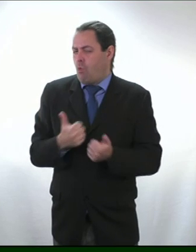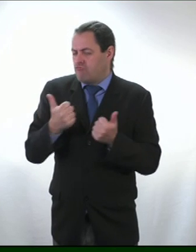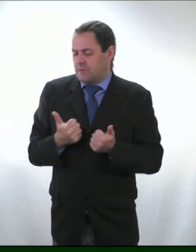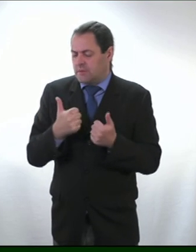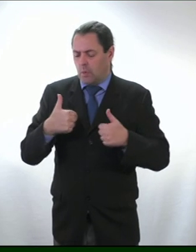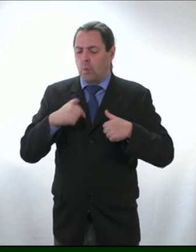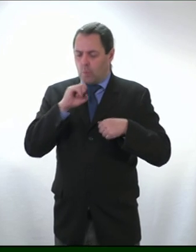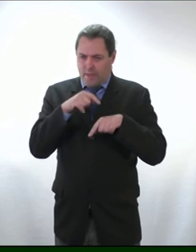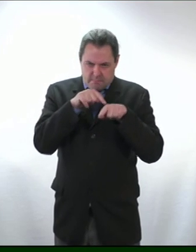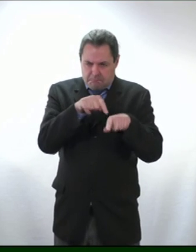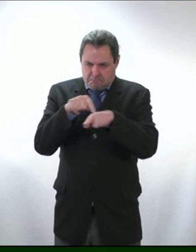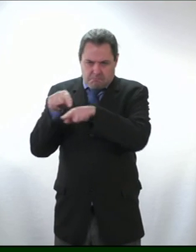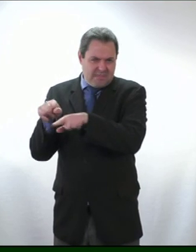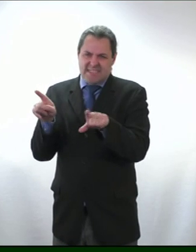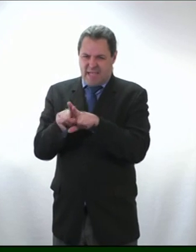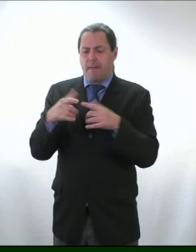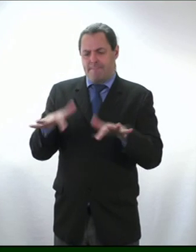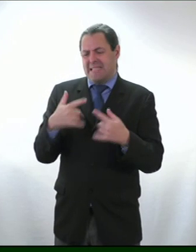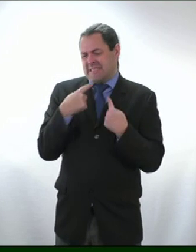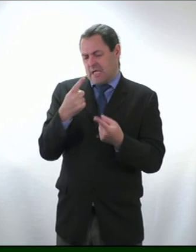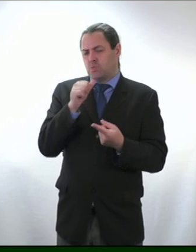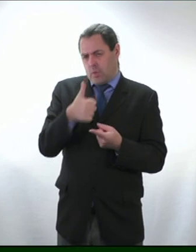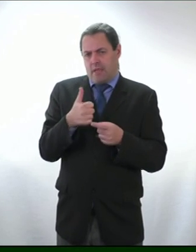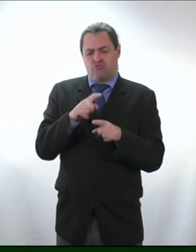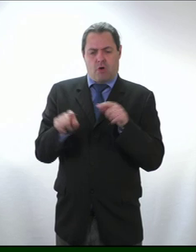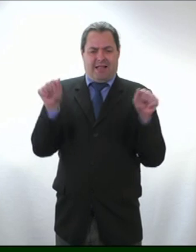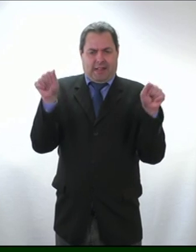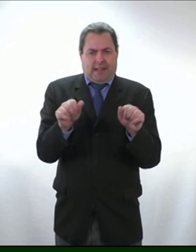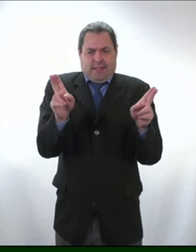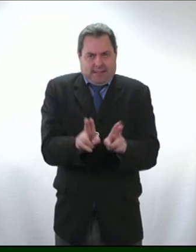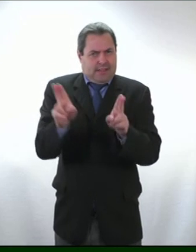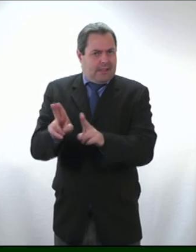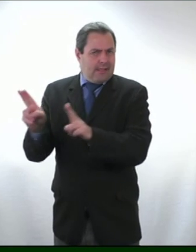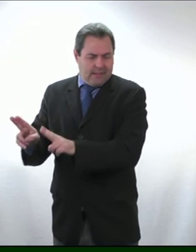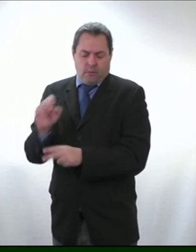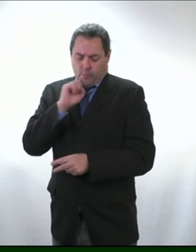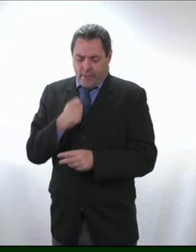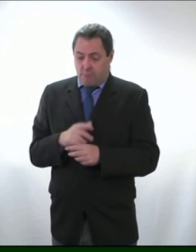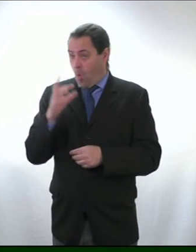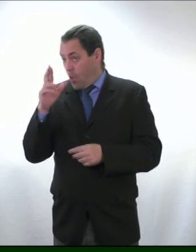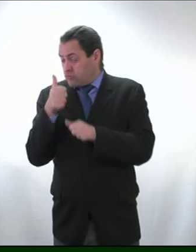Will be pursuing the measures that we have outlined to bring them down in those areas, and I hope that the hon.